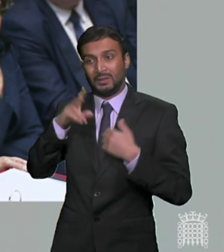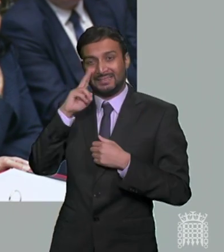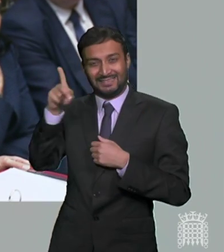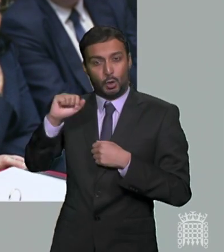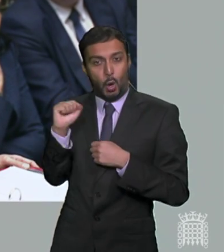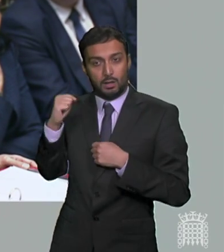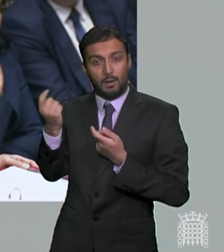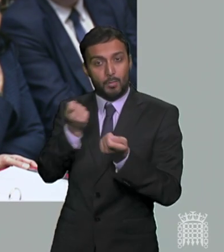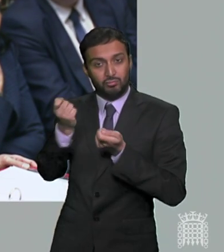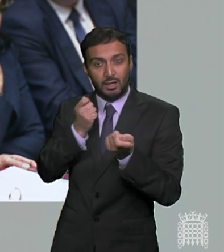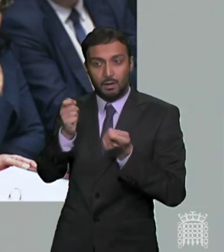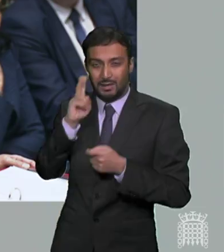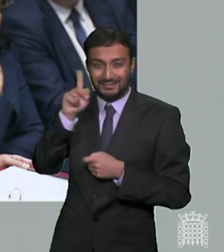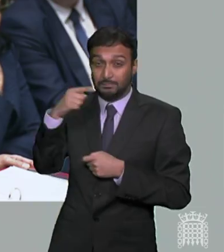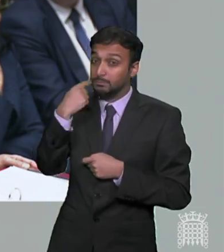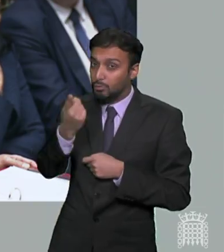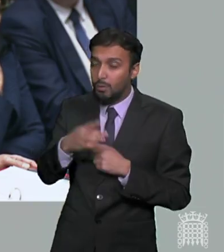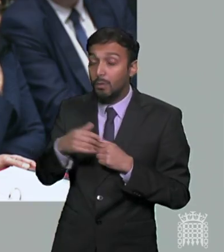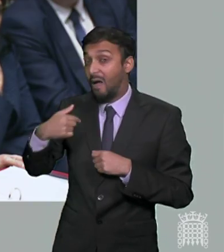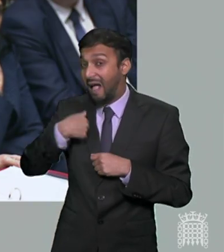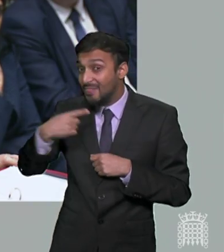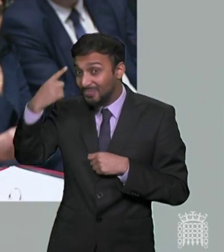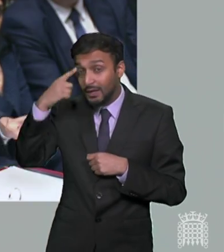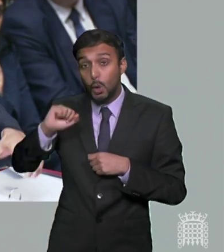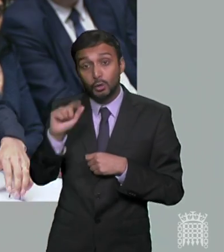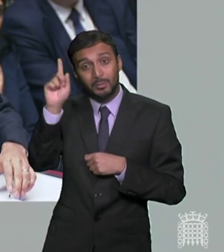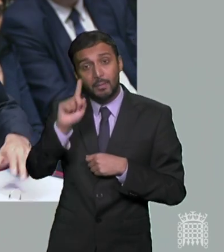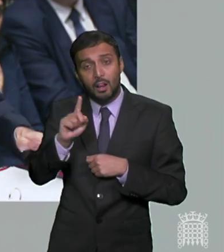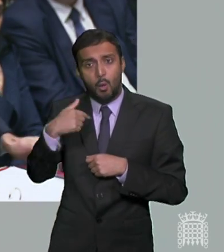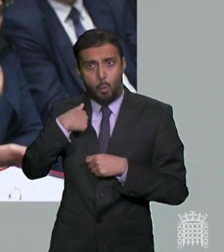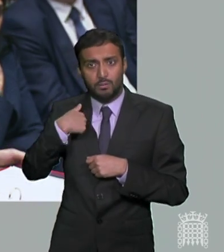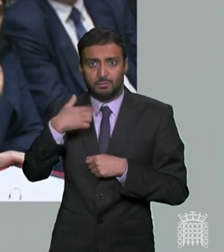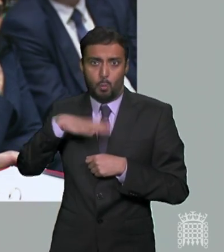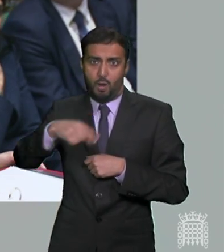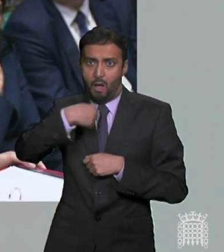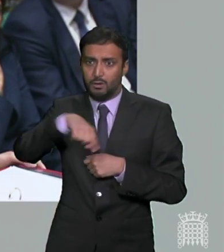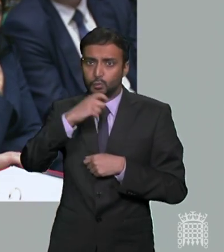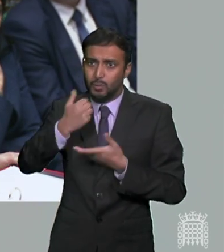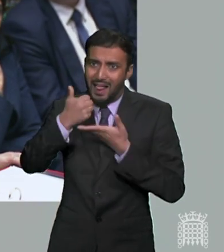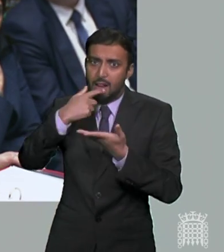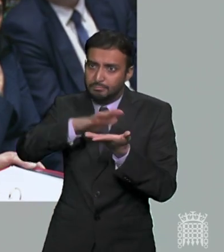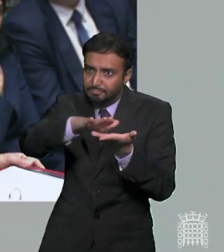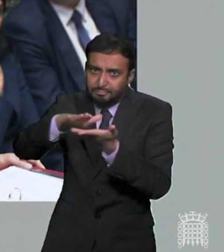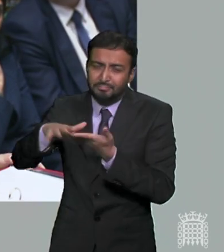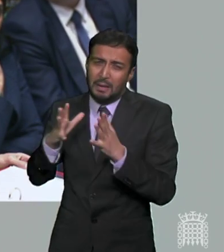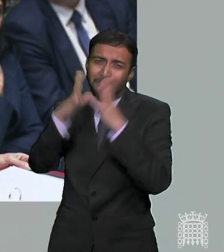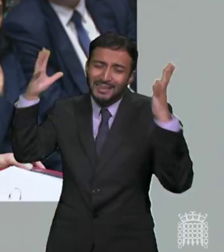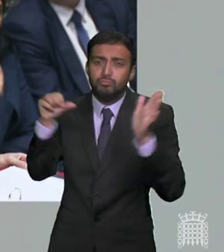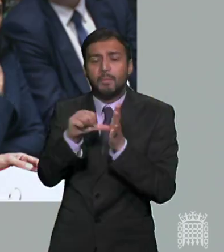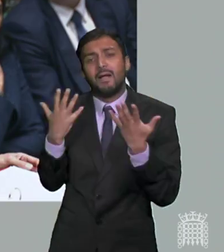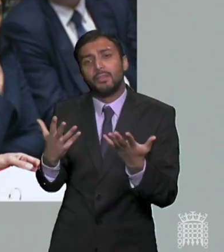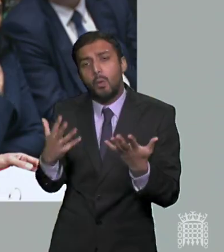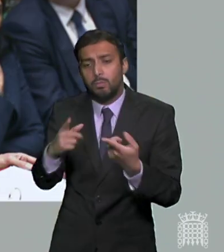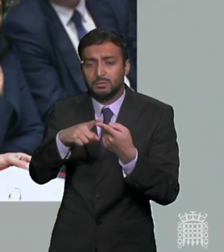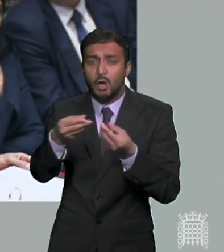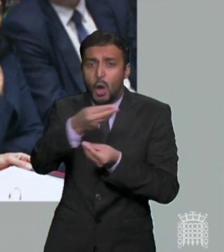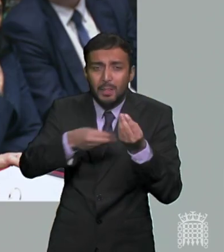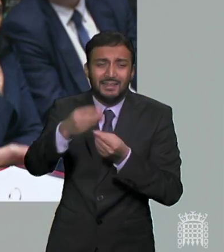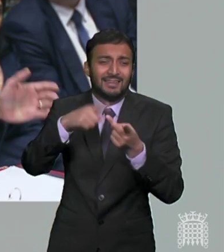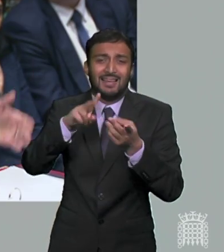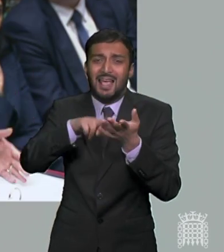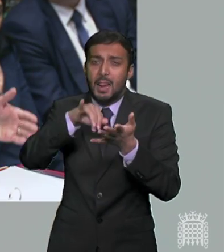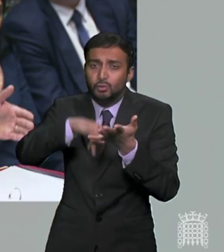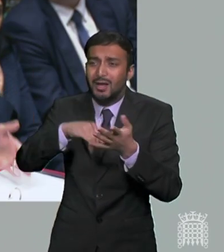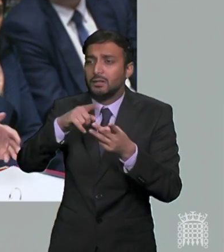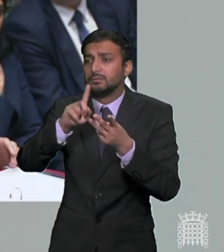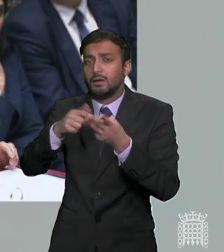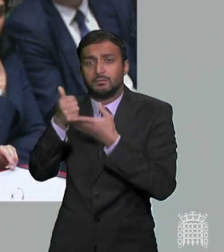I think that the people of Scotland want us working on fixing the major challenges that collectively we face, whether that is the economy, supporting the NHS or indeed supporting Ukraine.